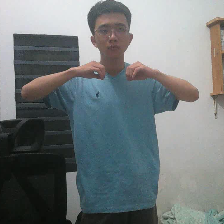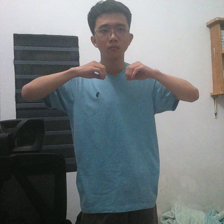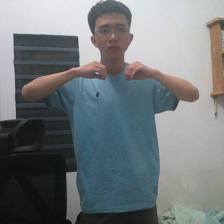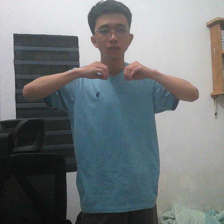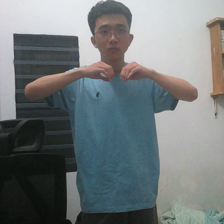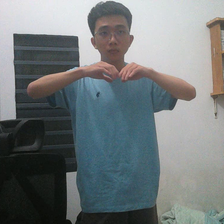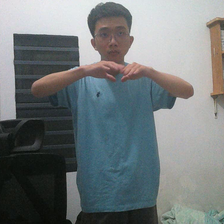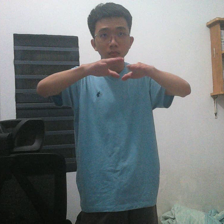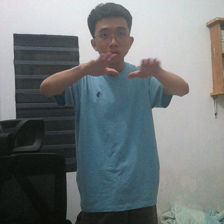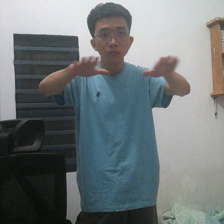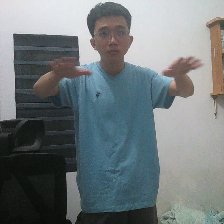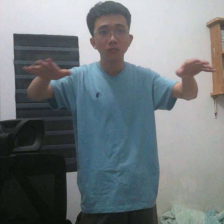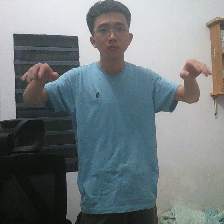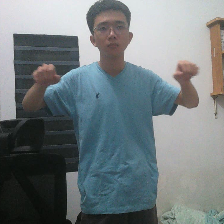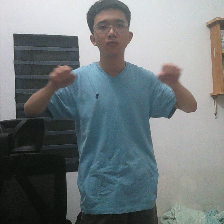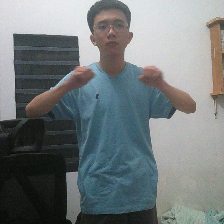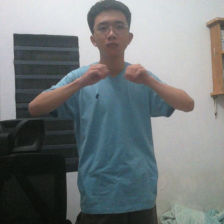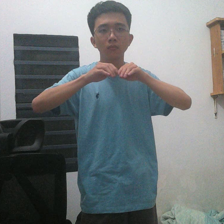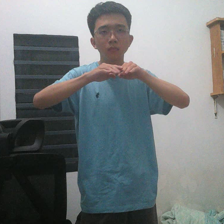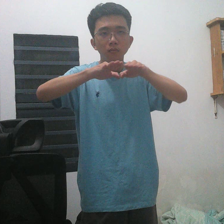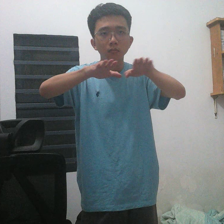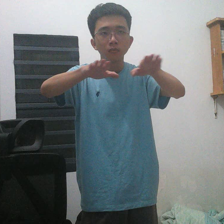boi